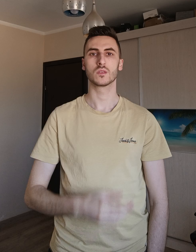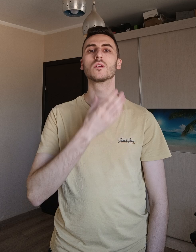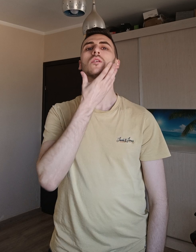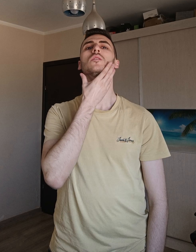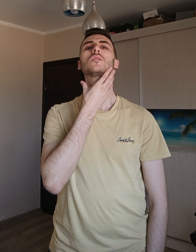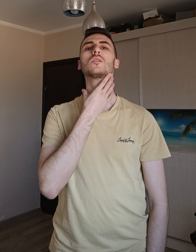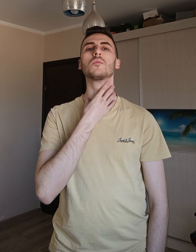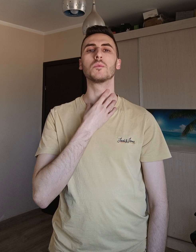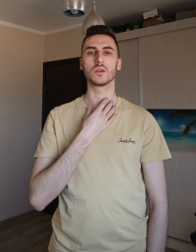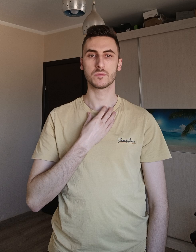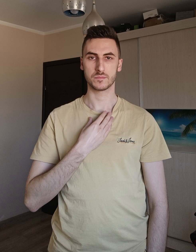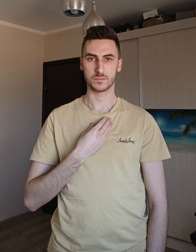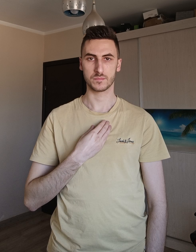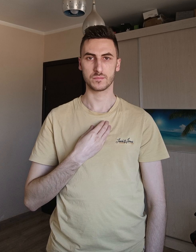צמא